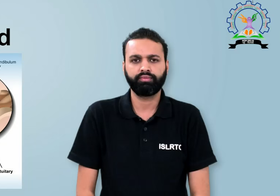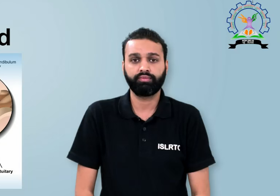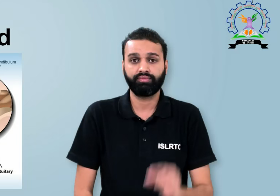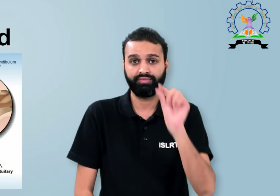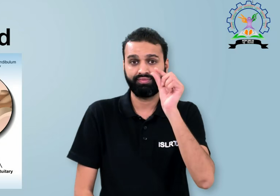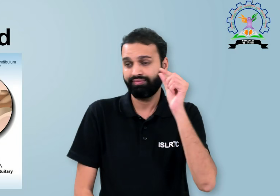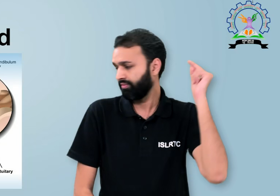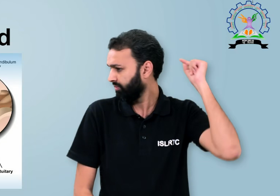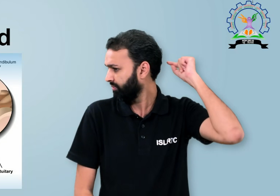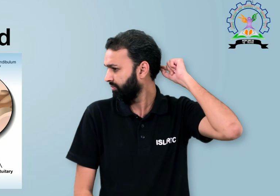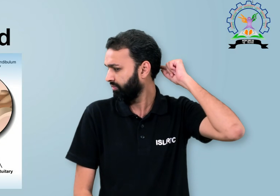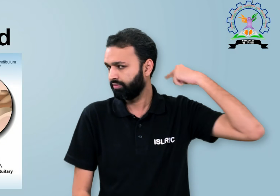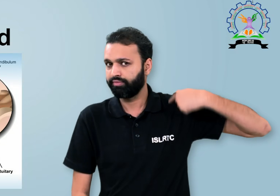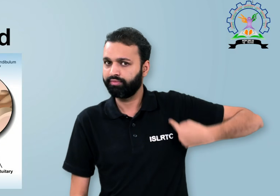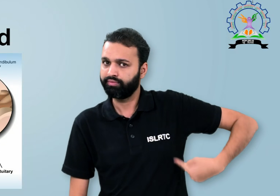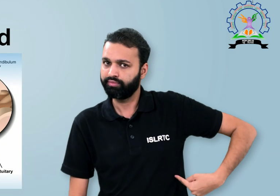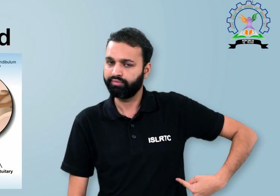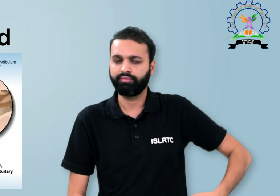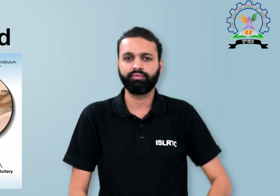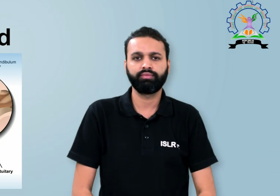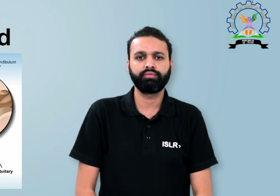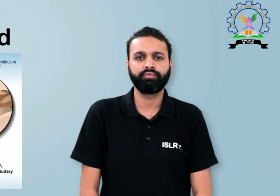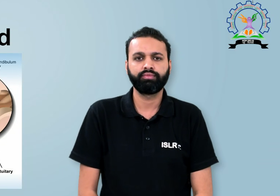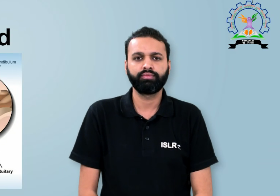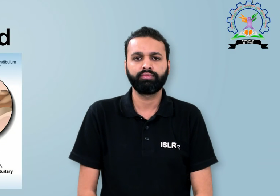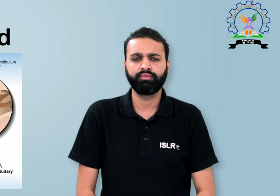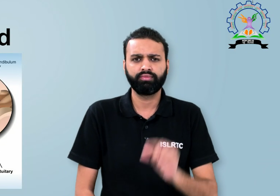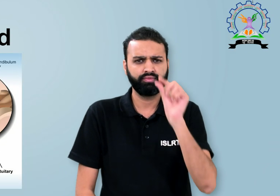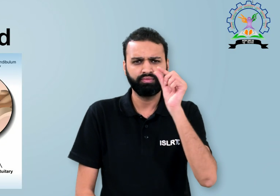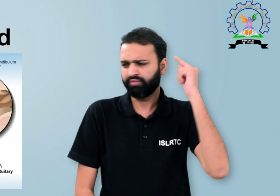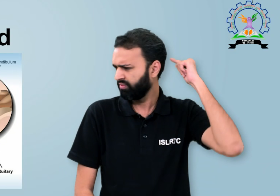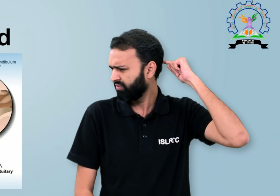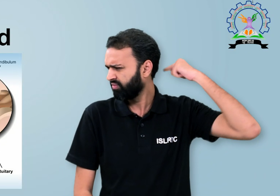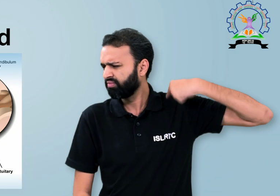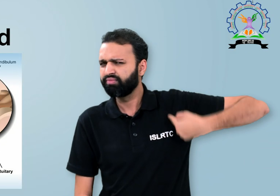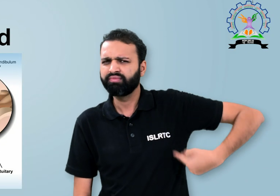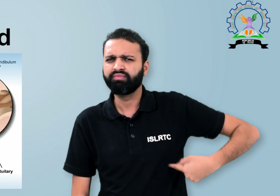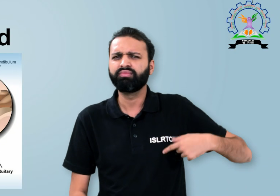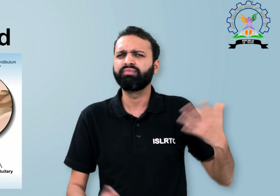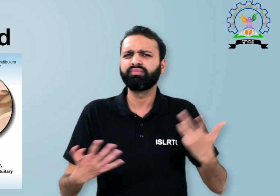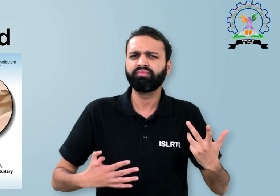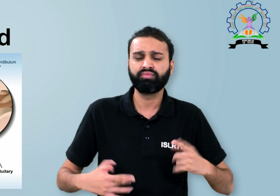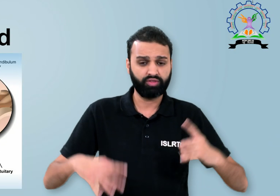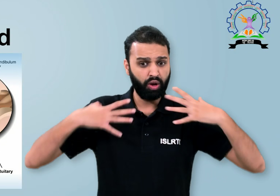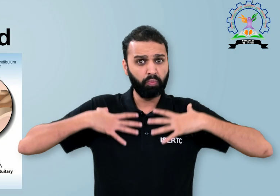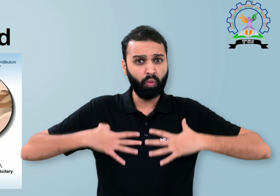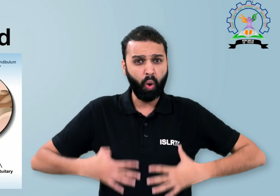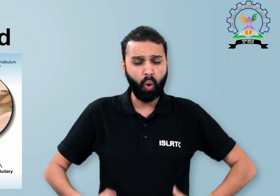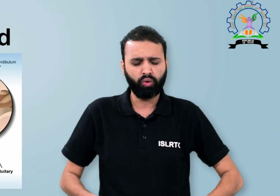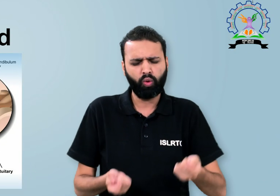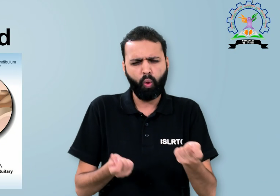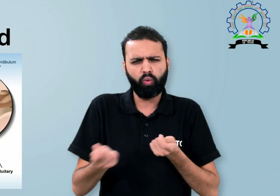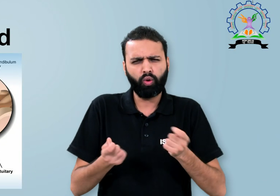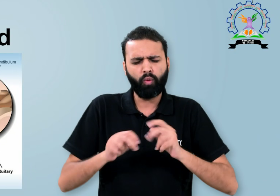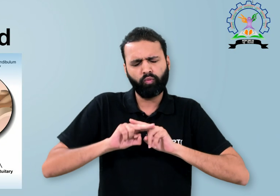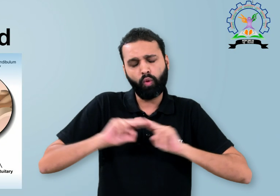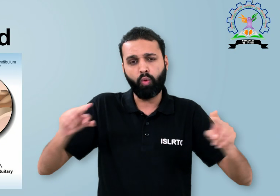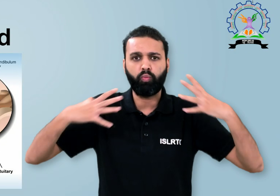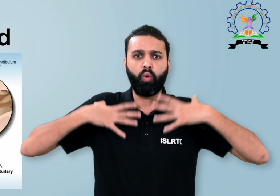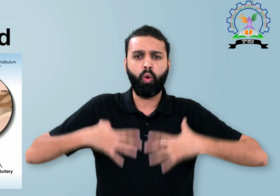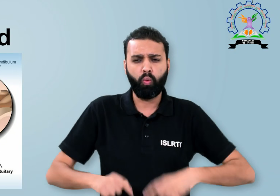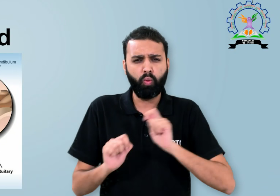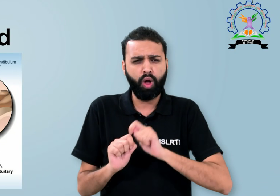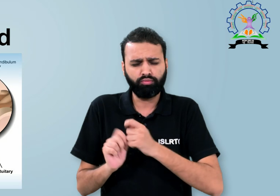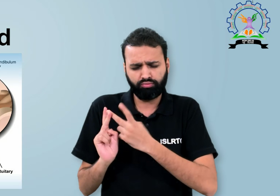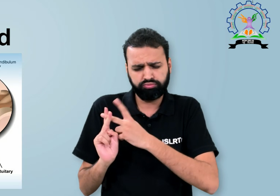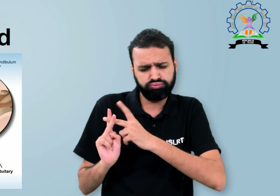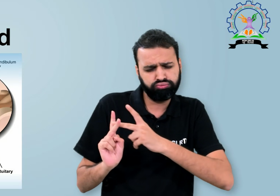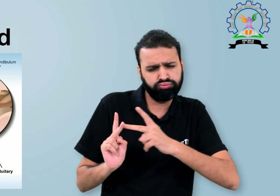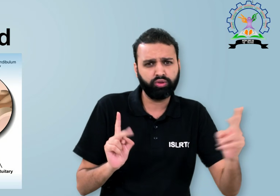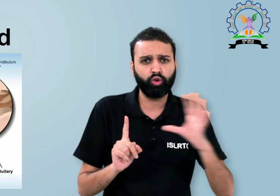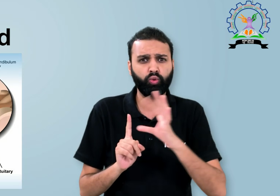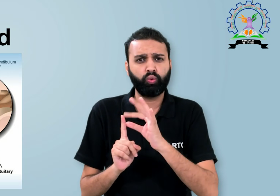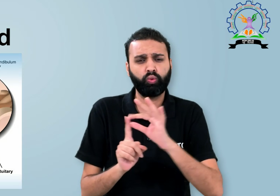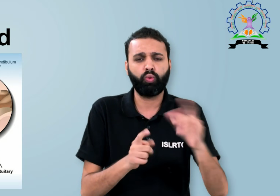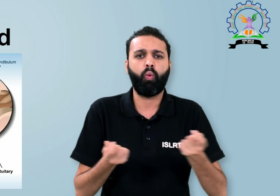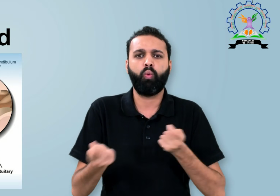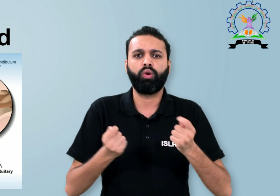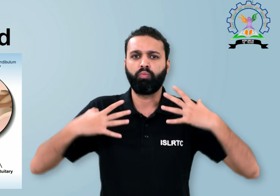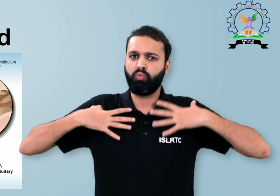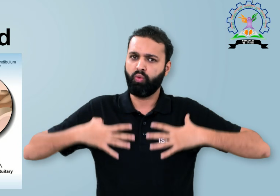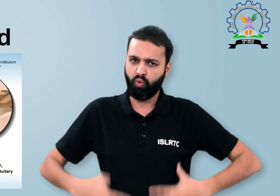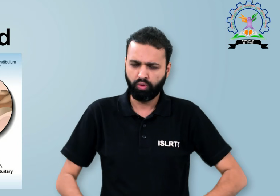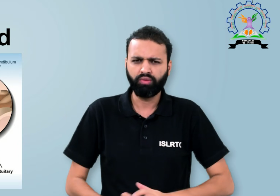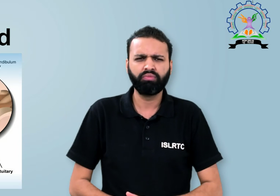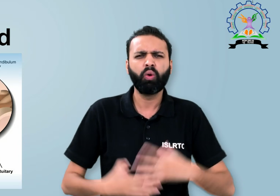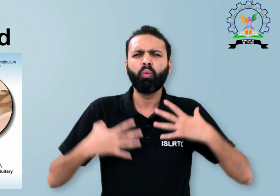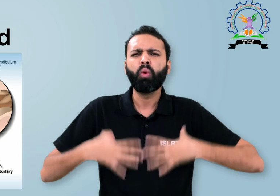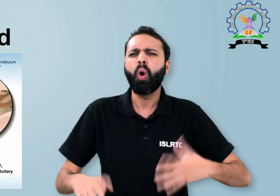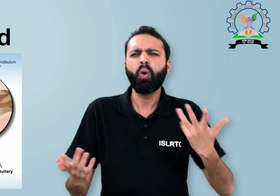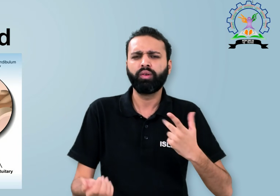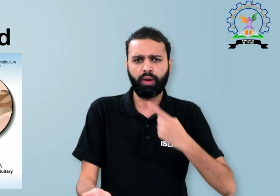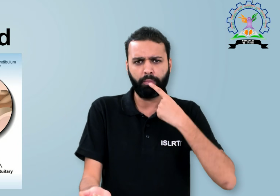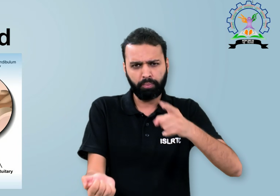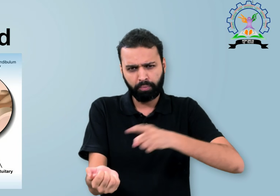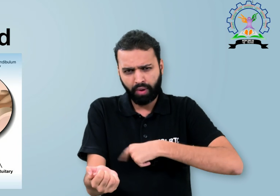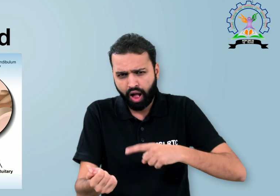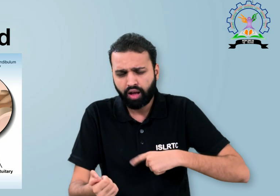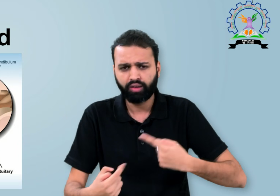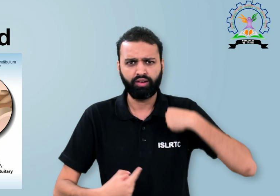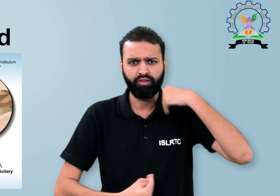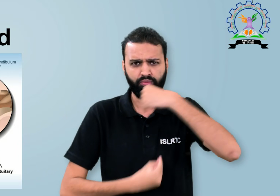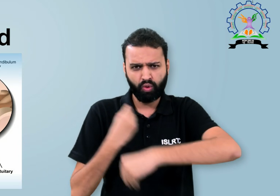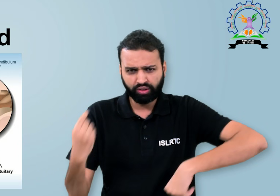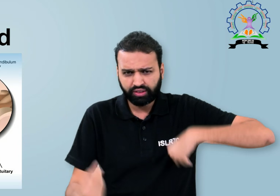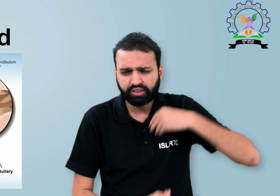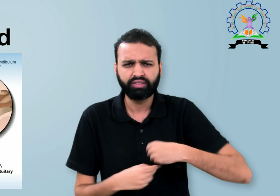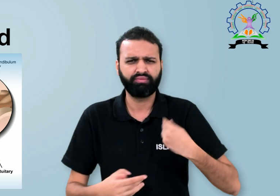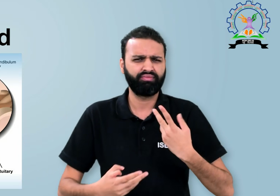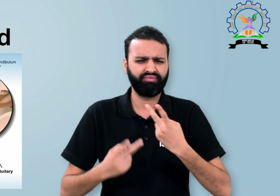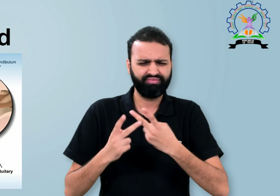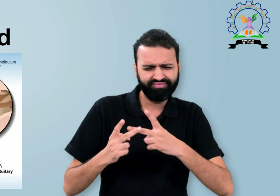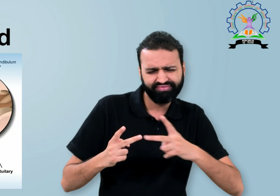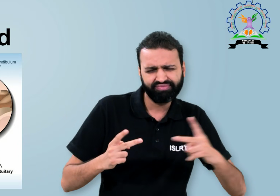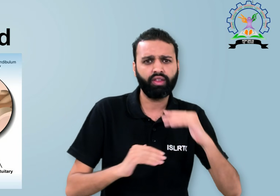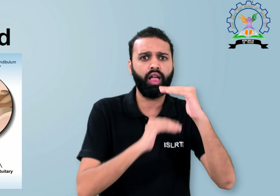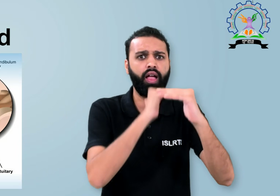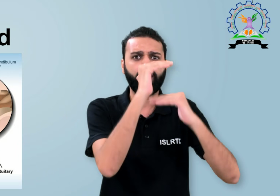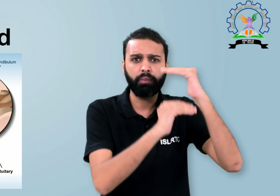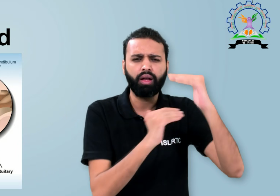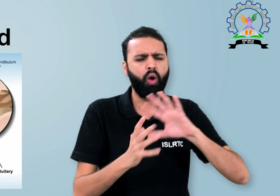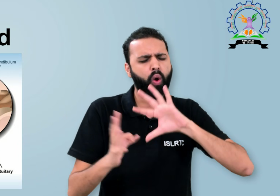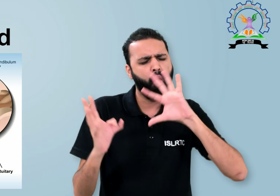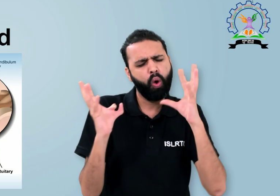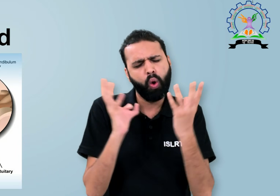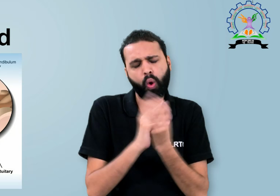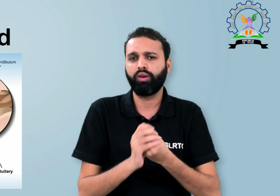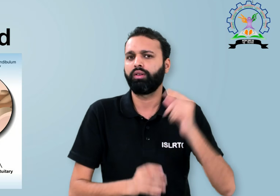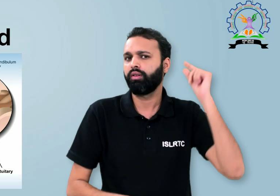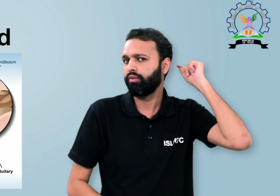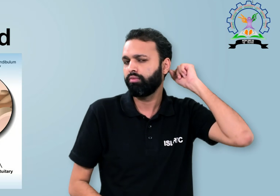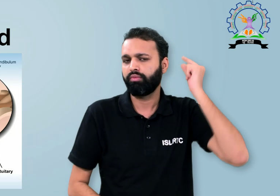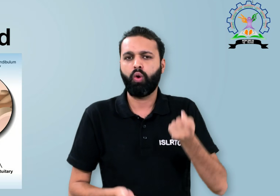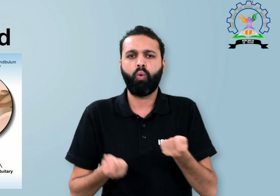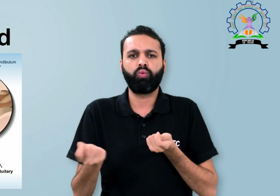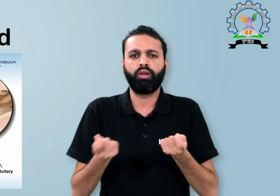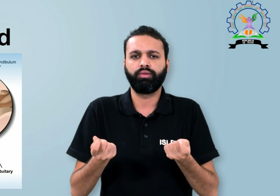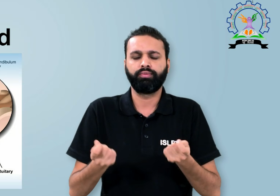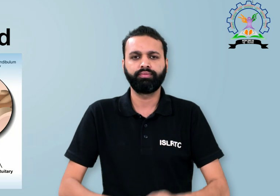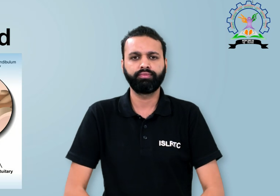Pituitary Gland Your pituitary gland is a small, pea-sized endocrine gland located behind the nose at the base of the brain. It is also called the 'master gland' as it controls growth and development and the functioning of the other endocrine glands.